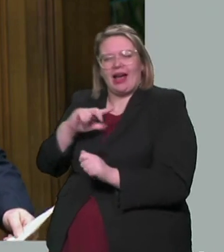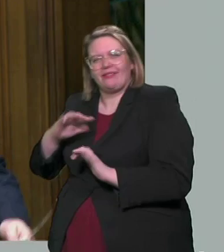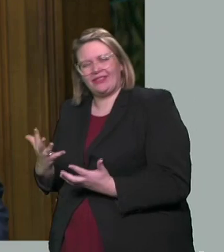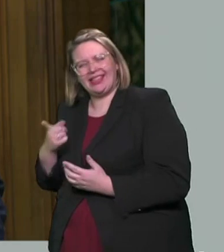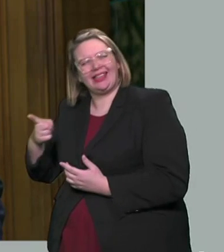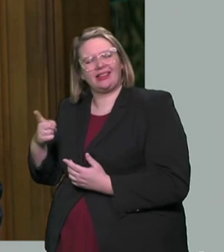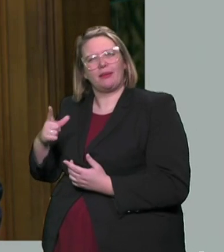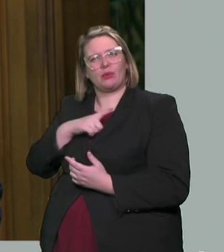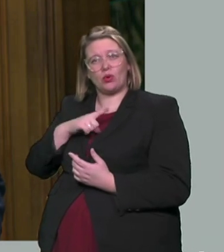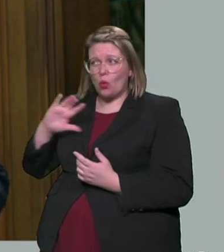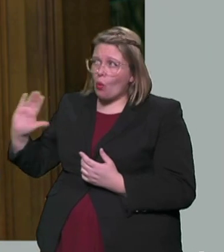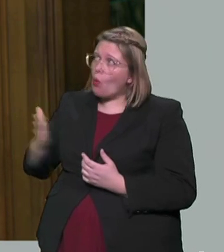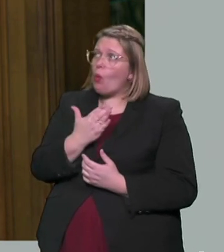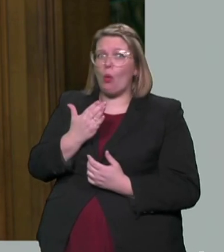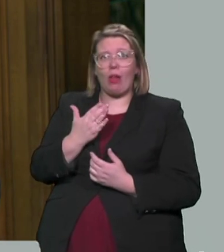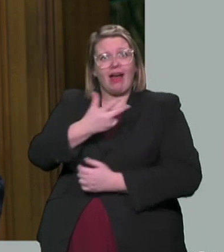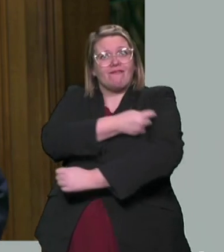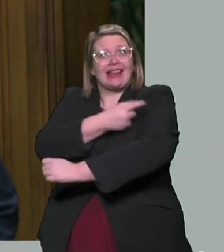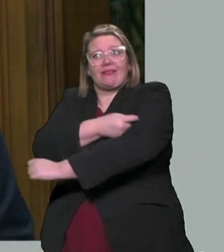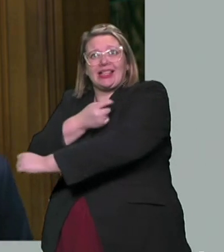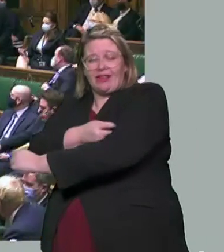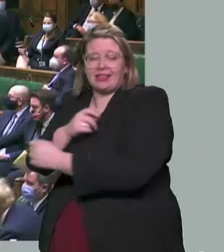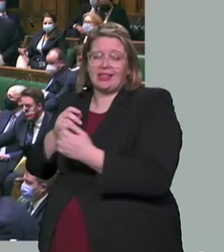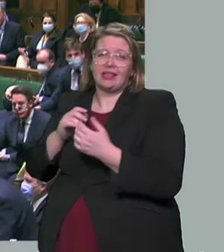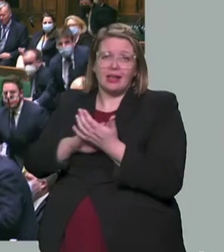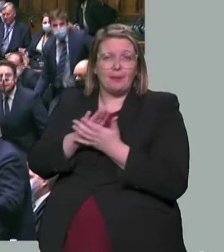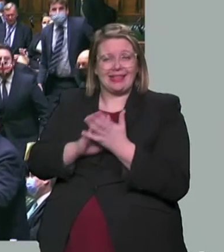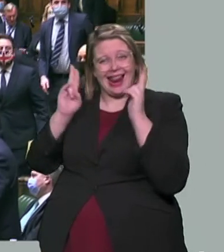Obviously, everybody benefits if those people are not in hospital.